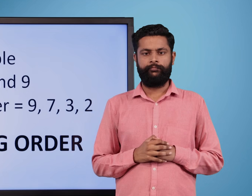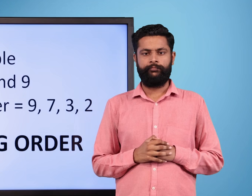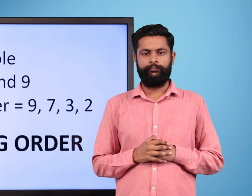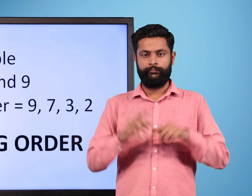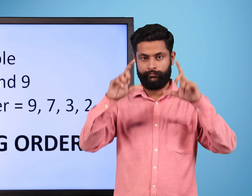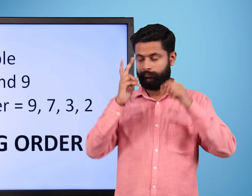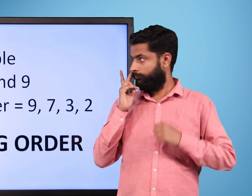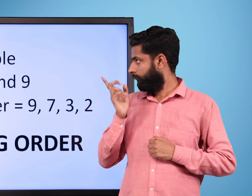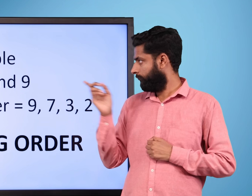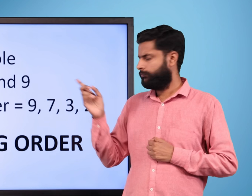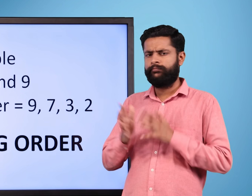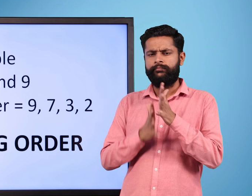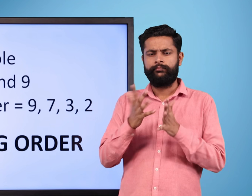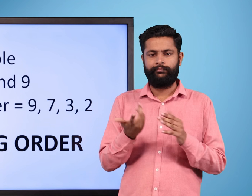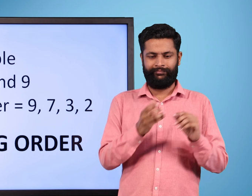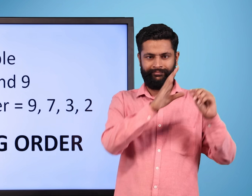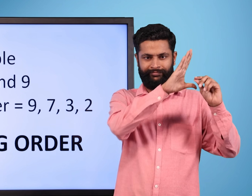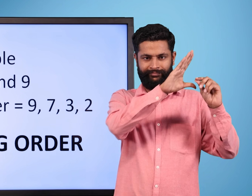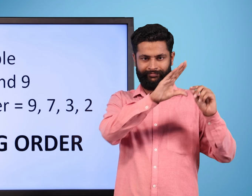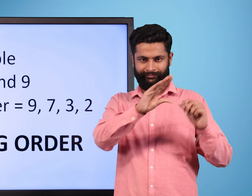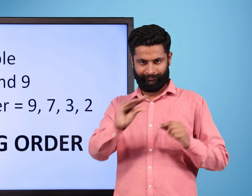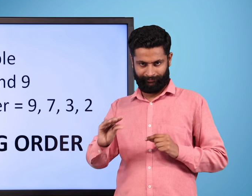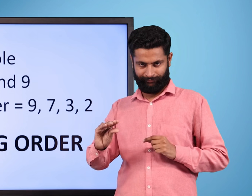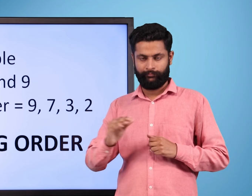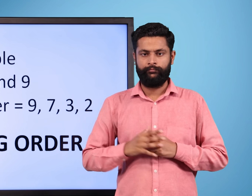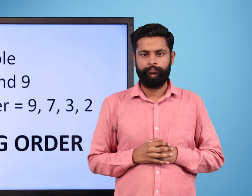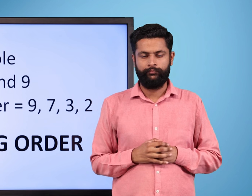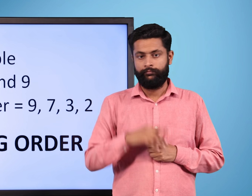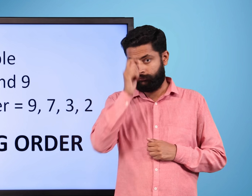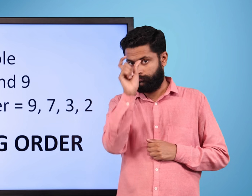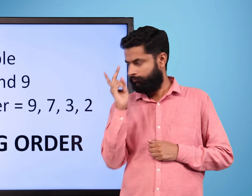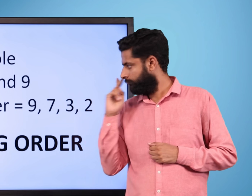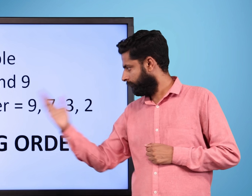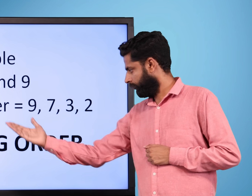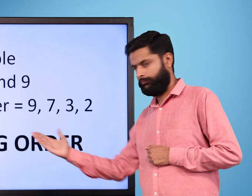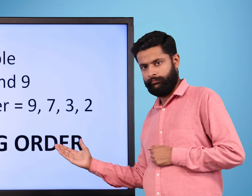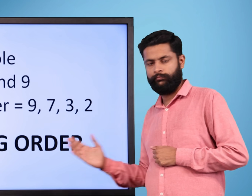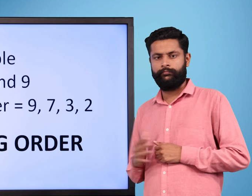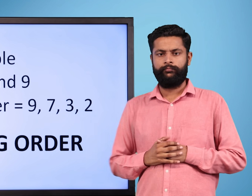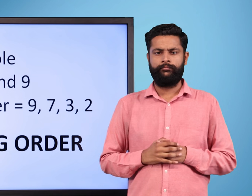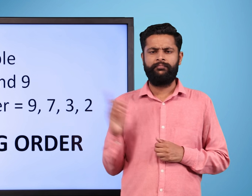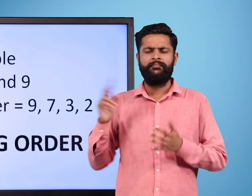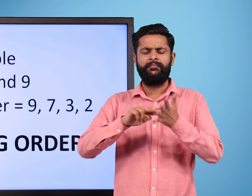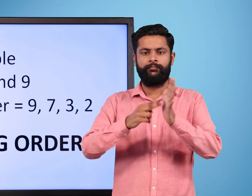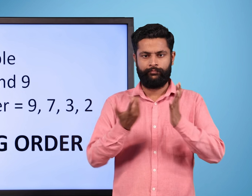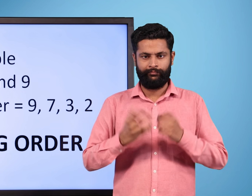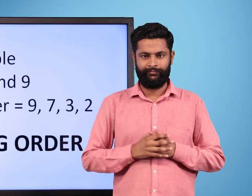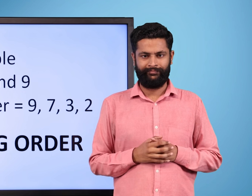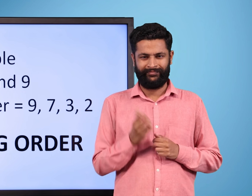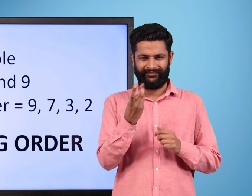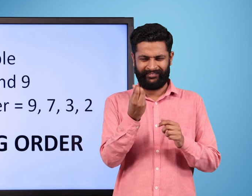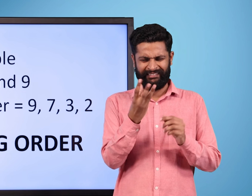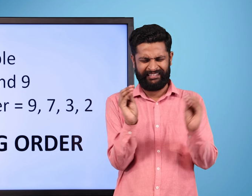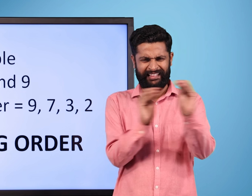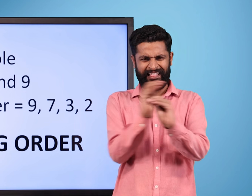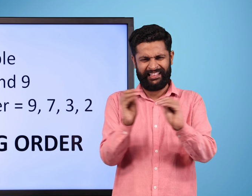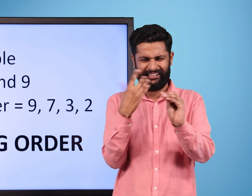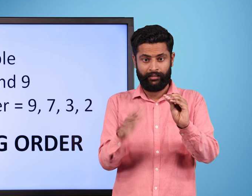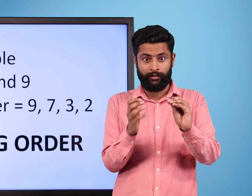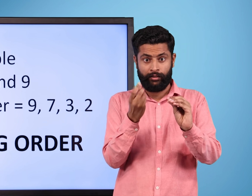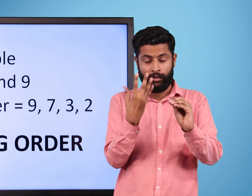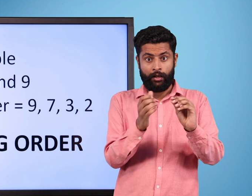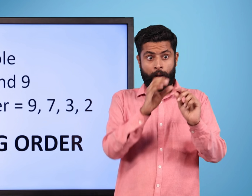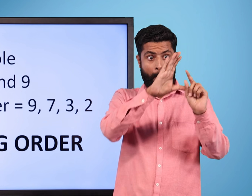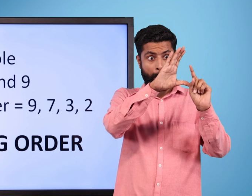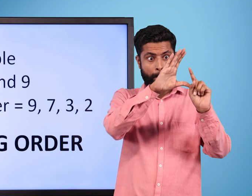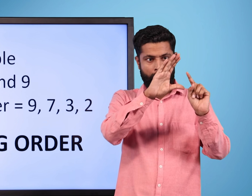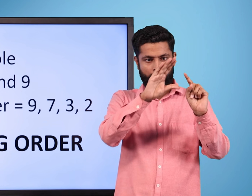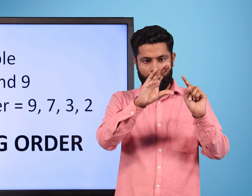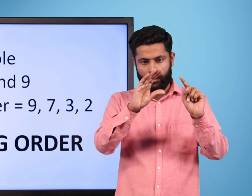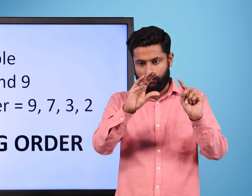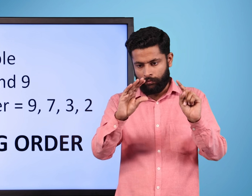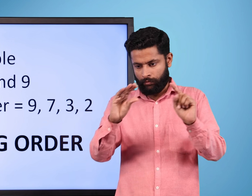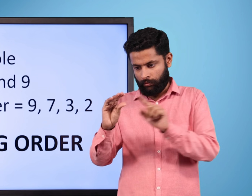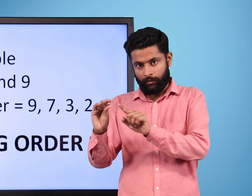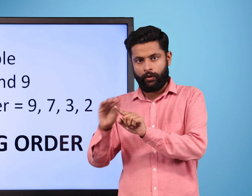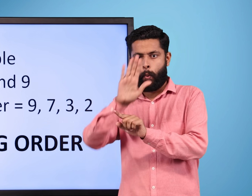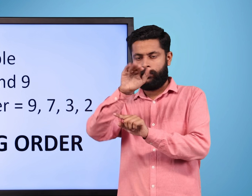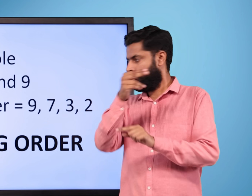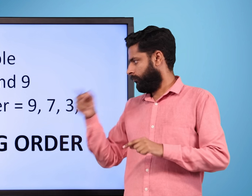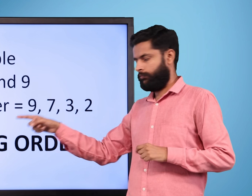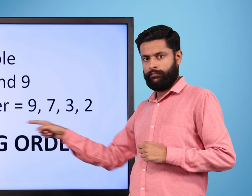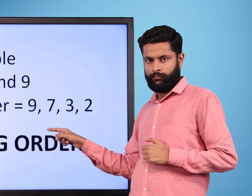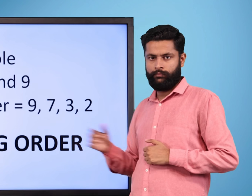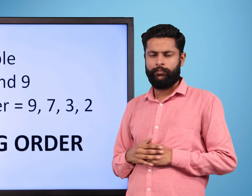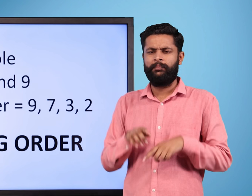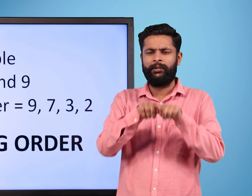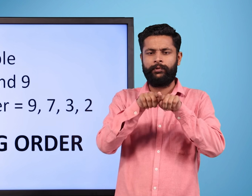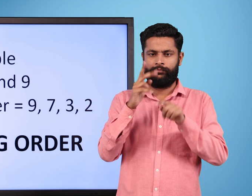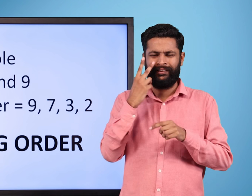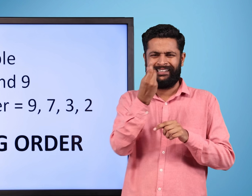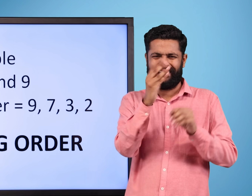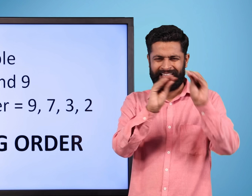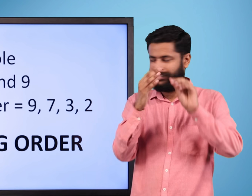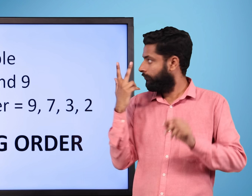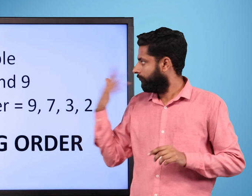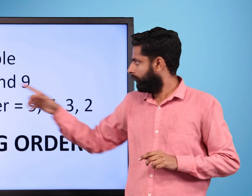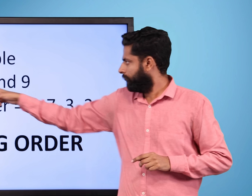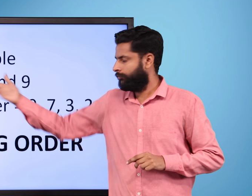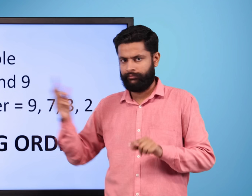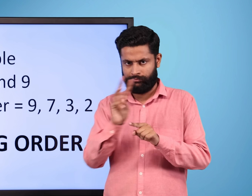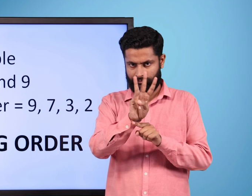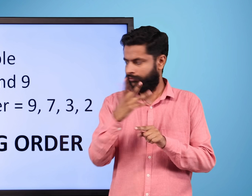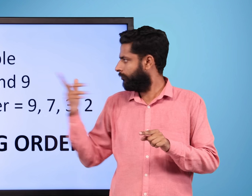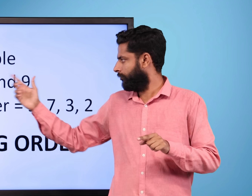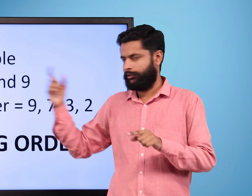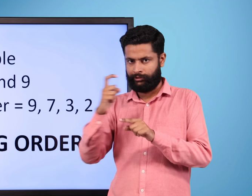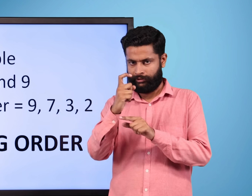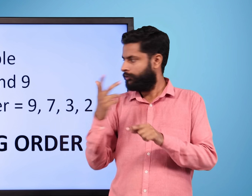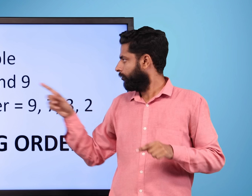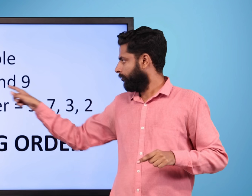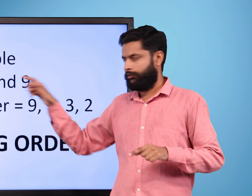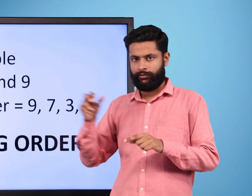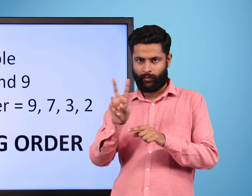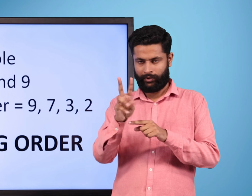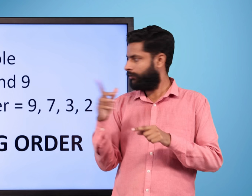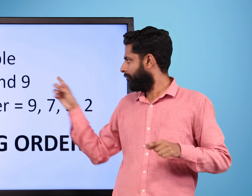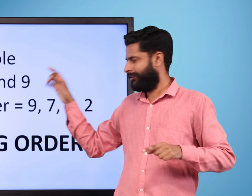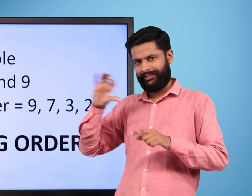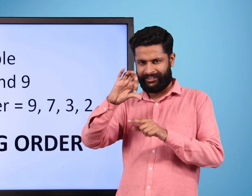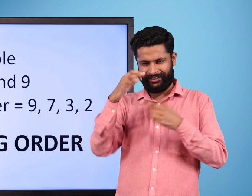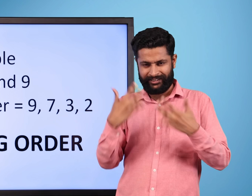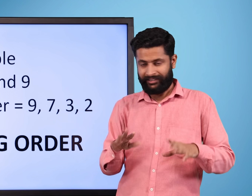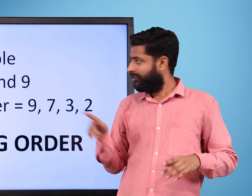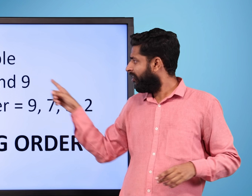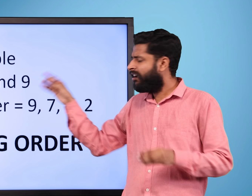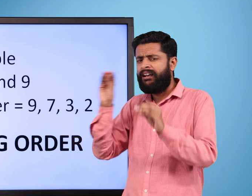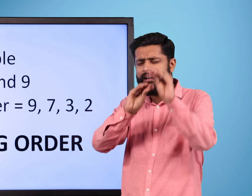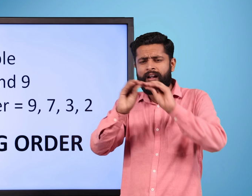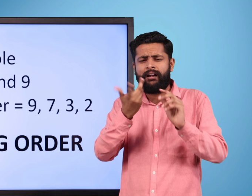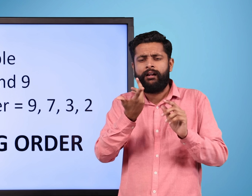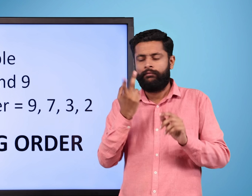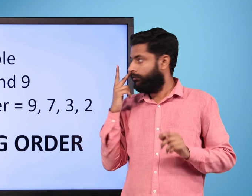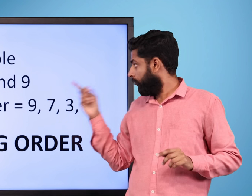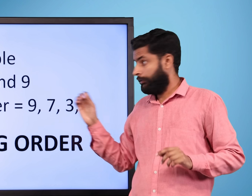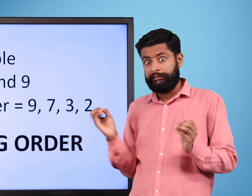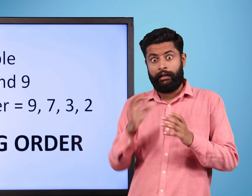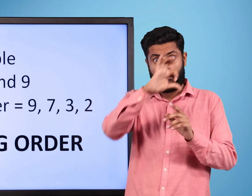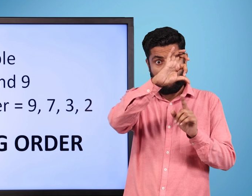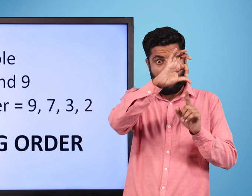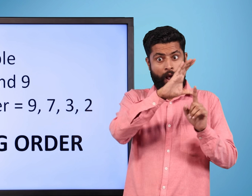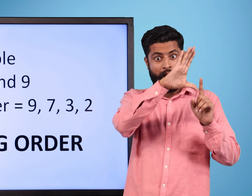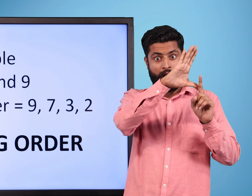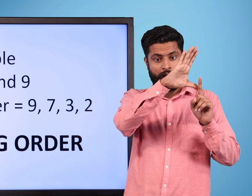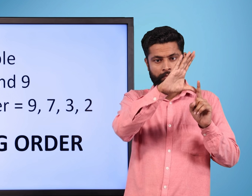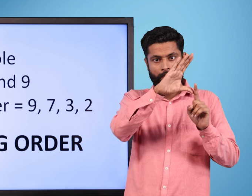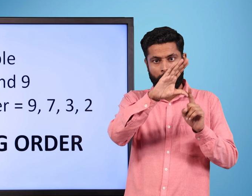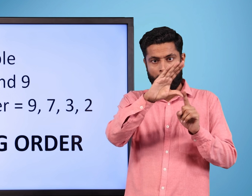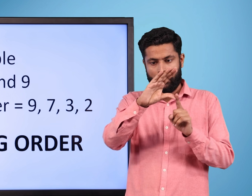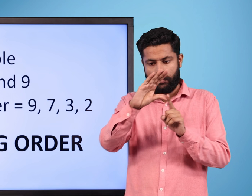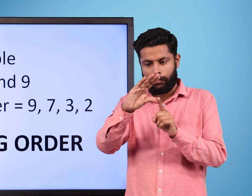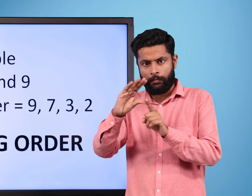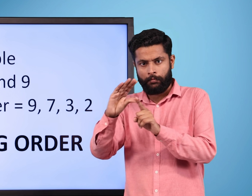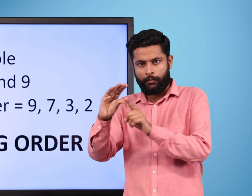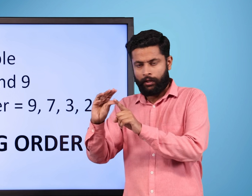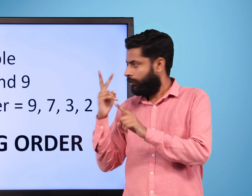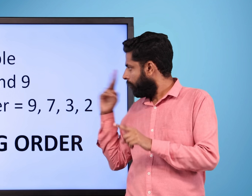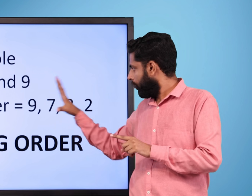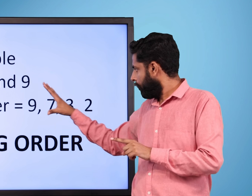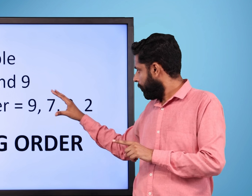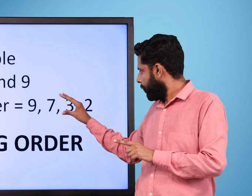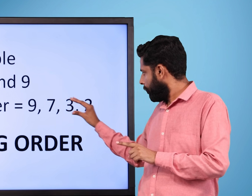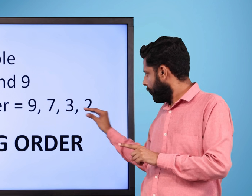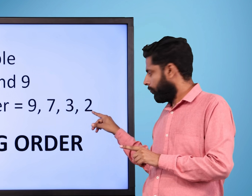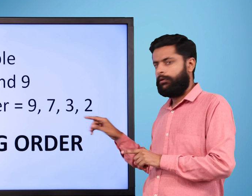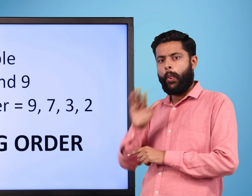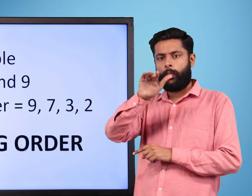Descending order This sign means descending order. It refers to order from greatest to the smallest. For example, the numbers 3, 7, 2 and 9 can be arranged in descending order as 9, 7, 3, 2.